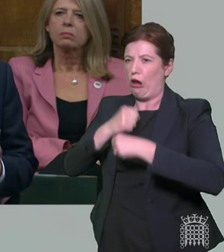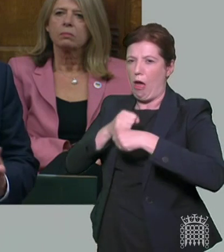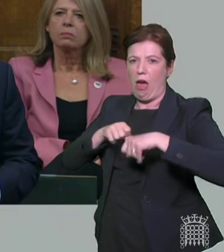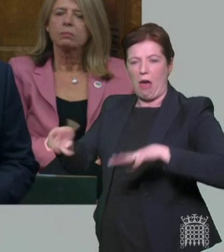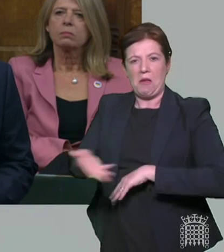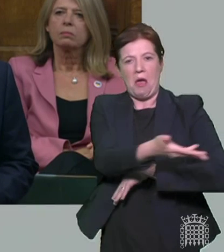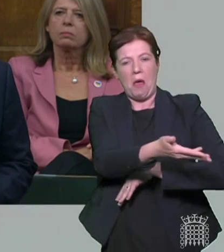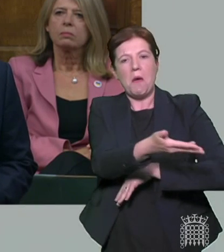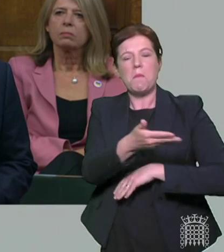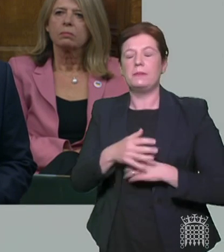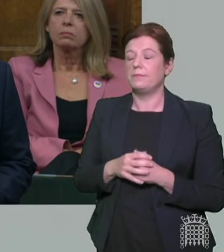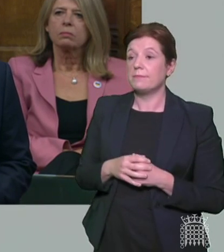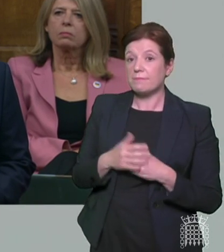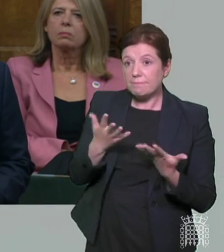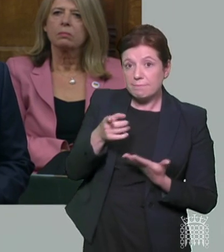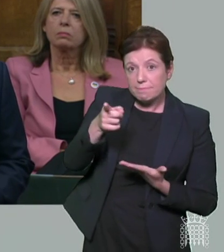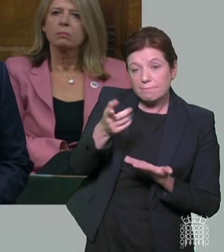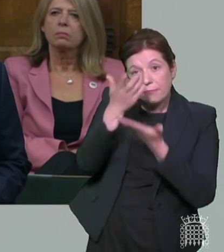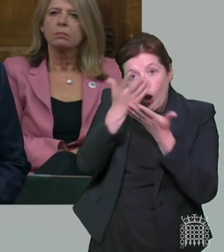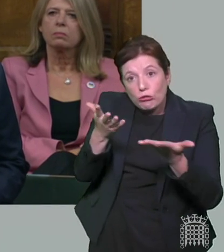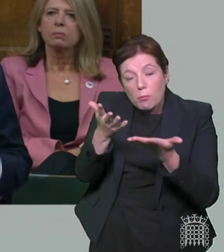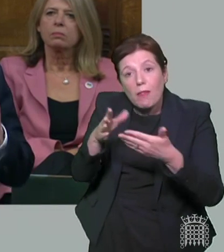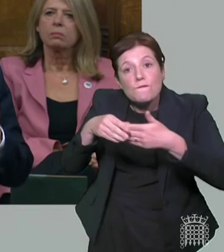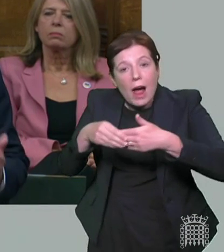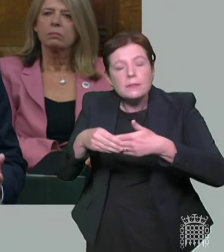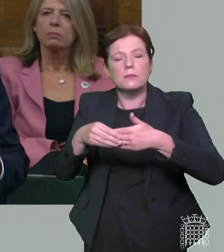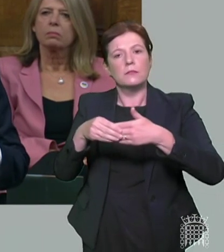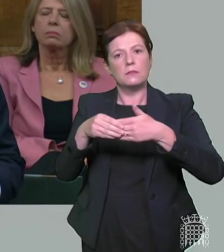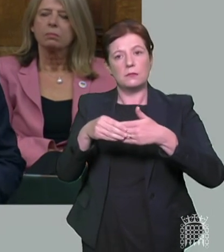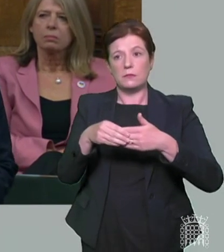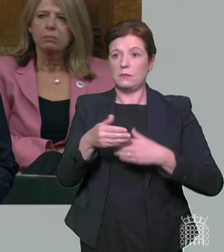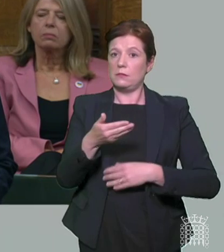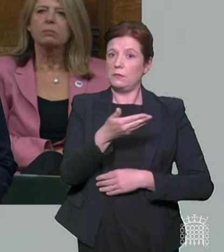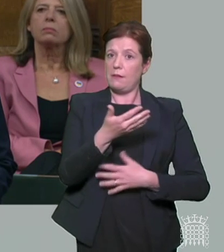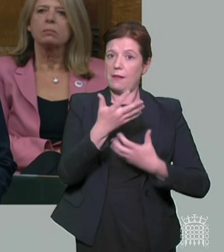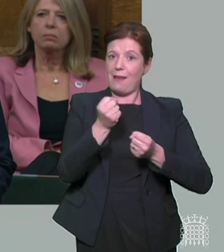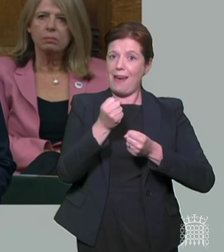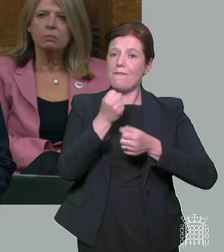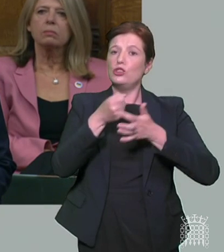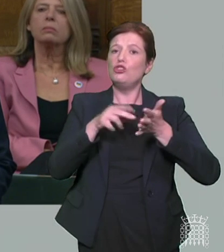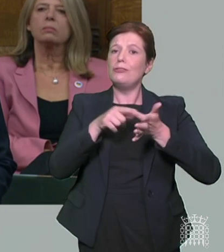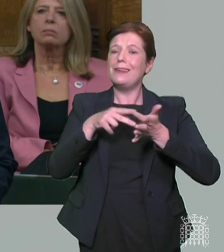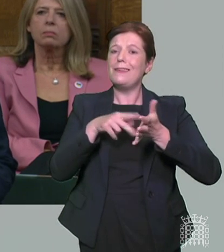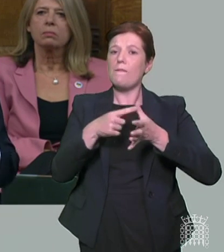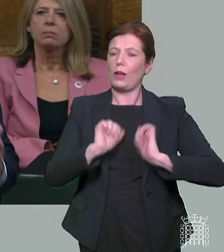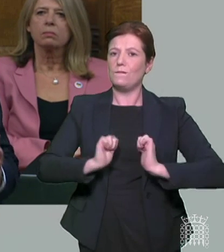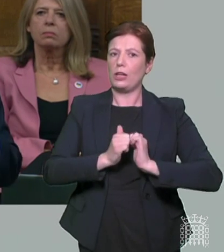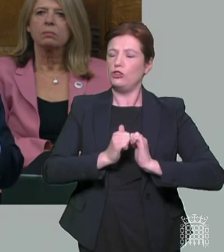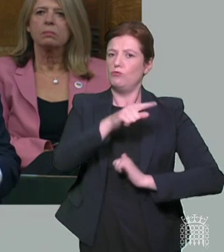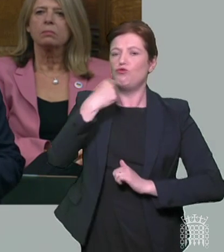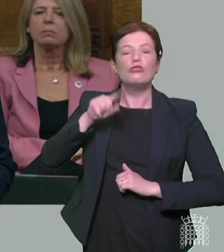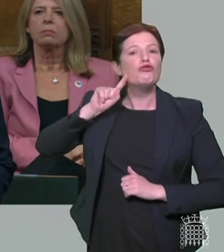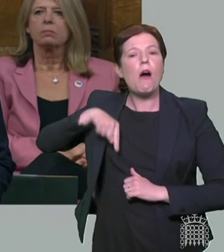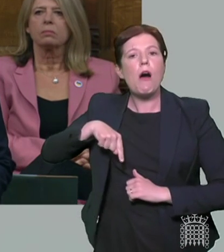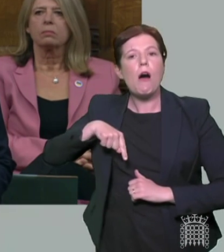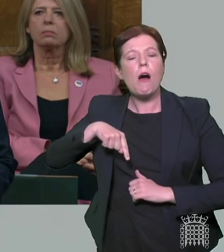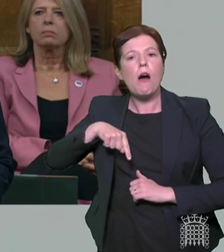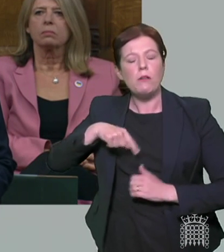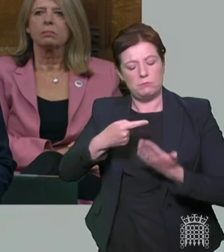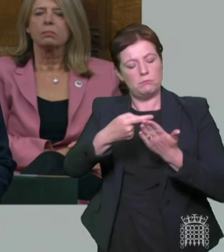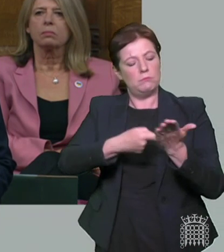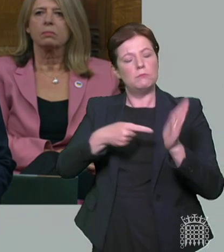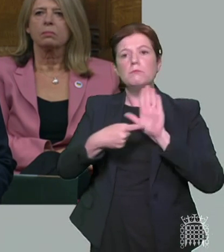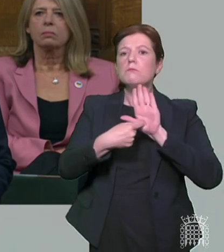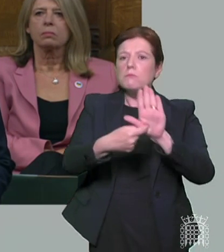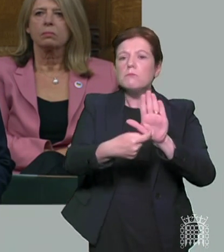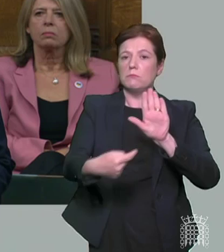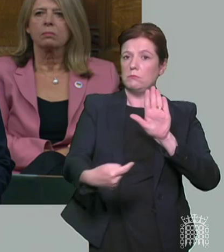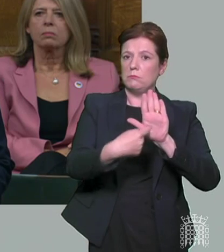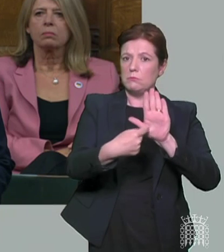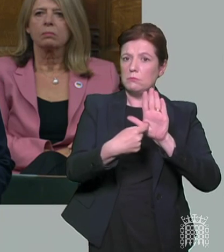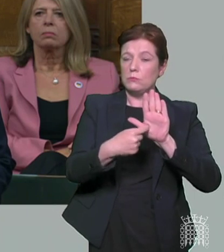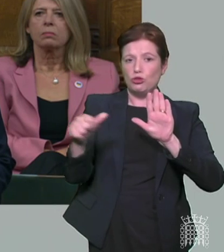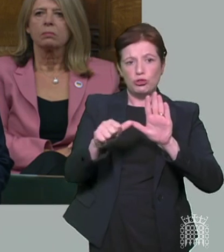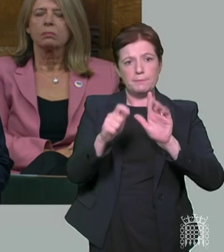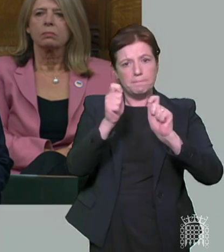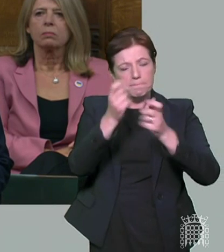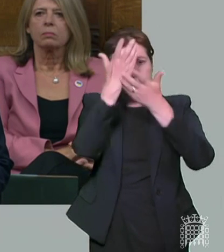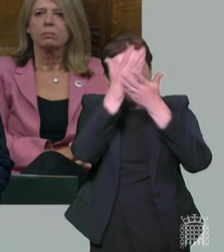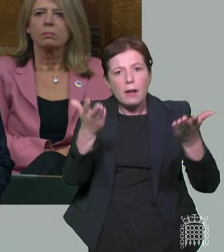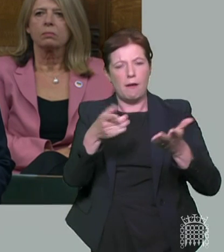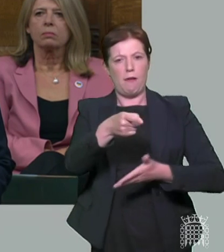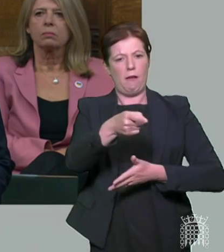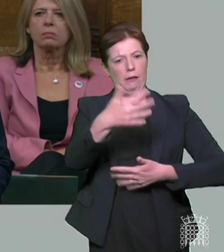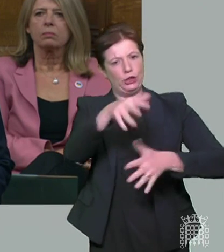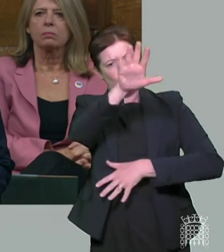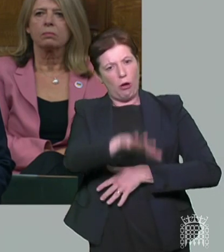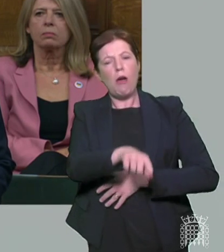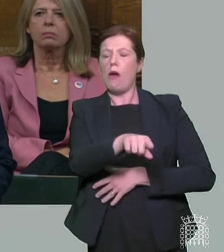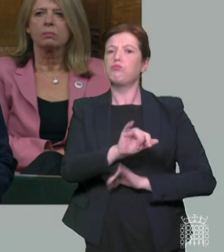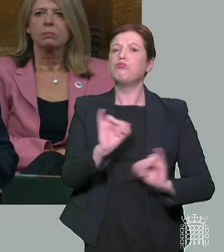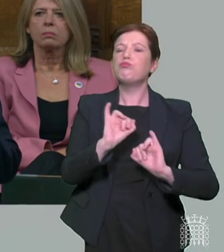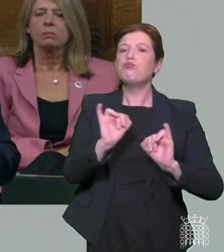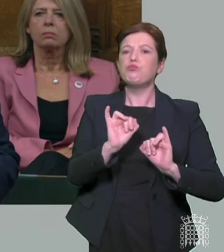Does my right honourable Friend agree that that is a flagrant breach of the Geneva convention, that treating any prisoner of war in that manner is illegal, that the interviewer—Graham